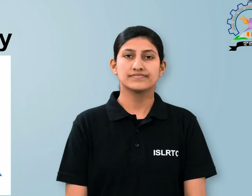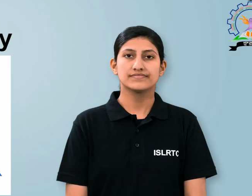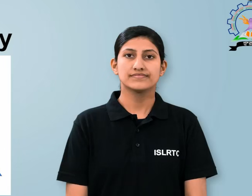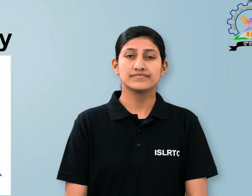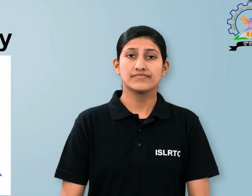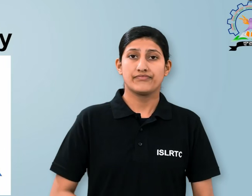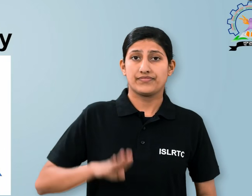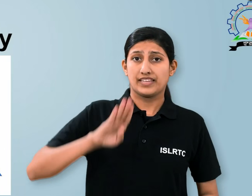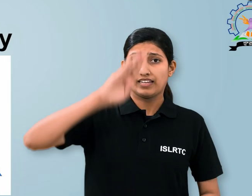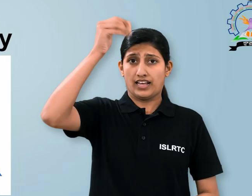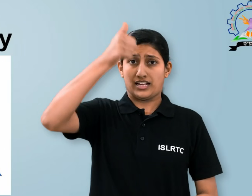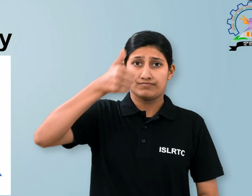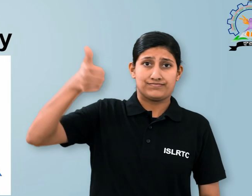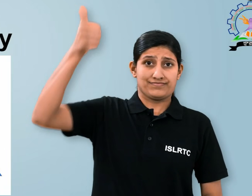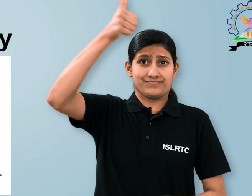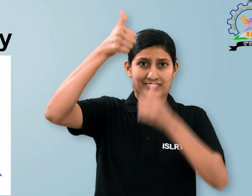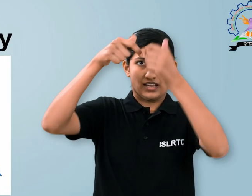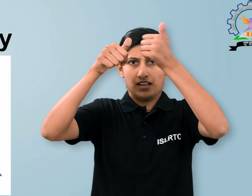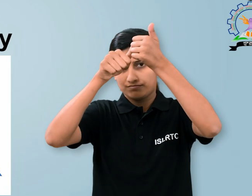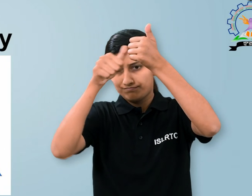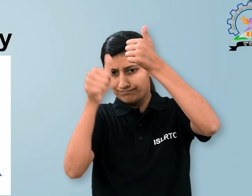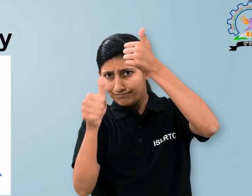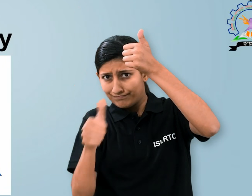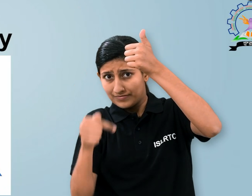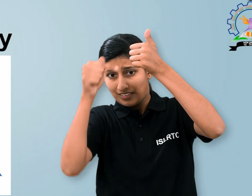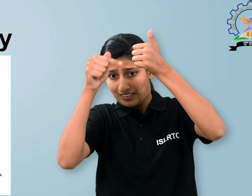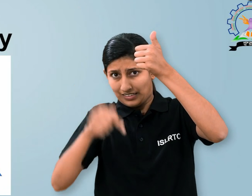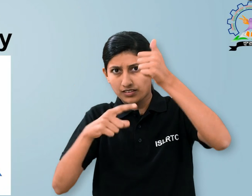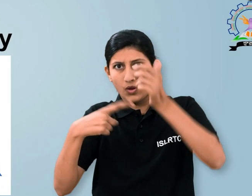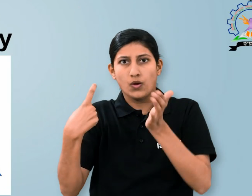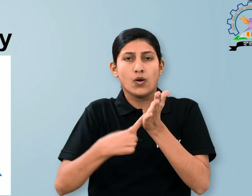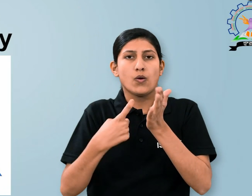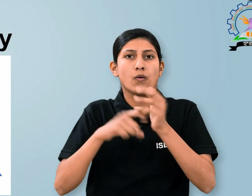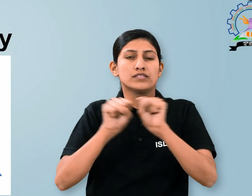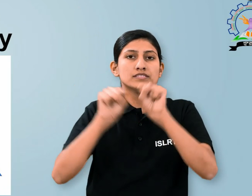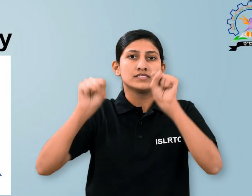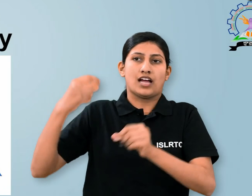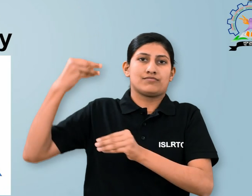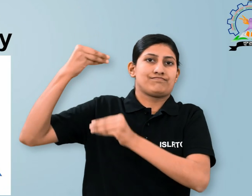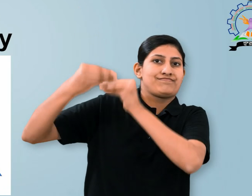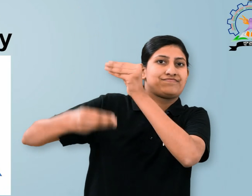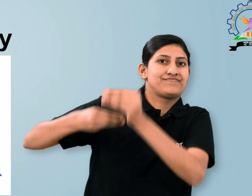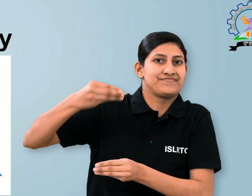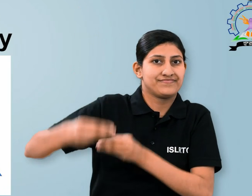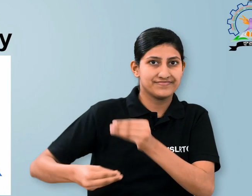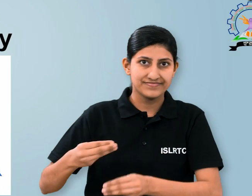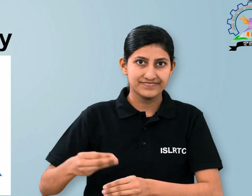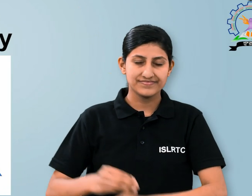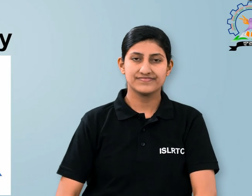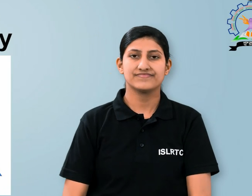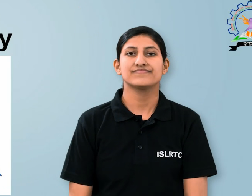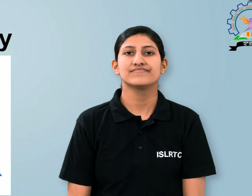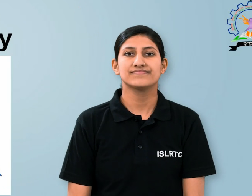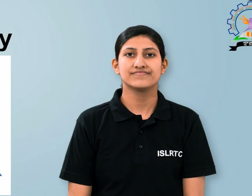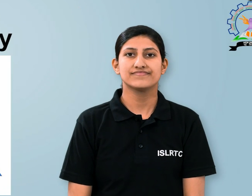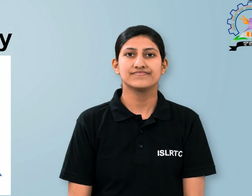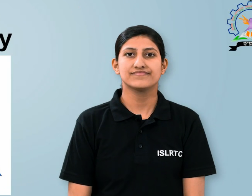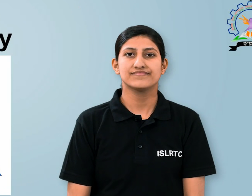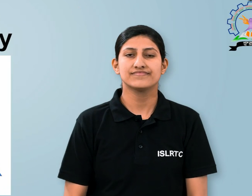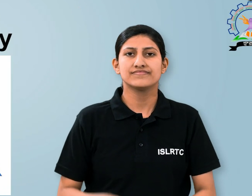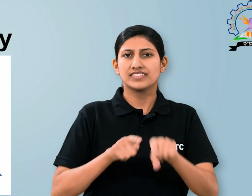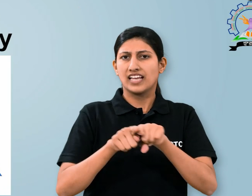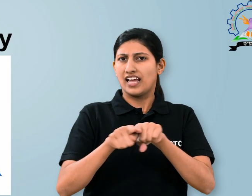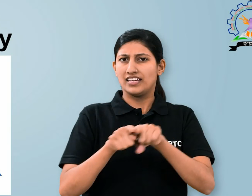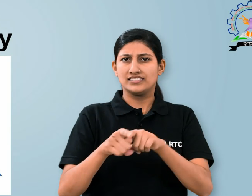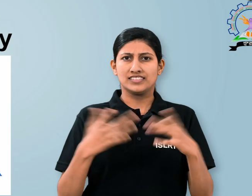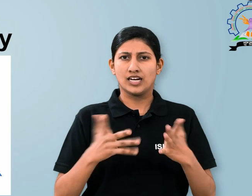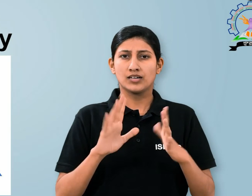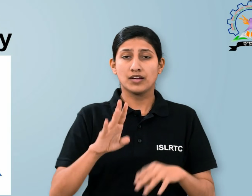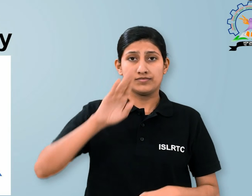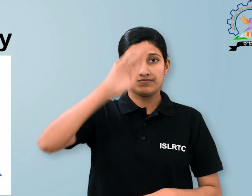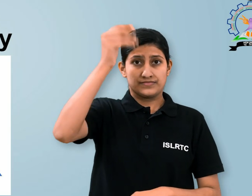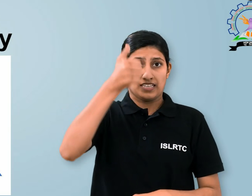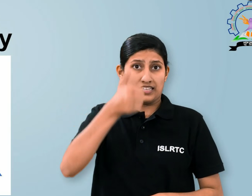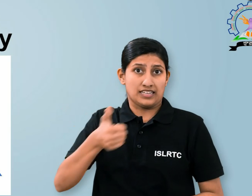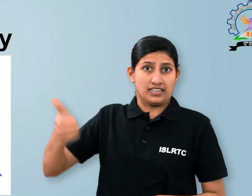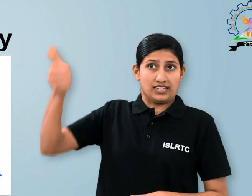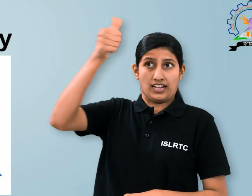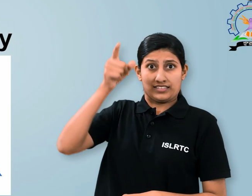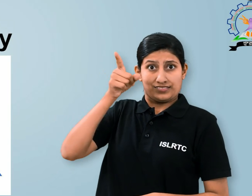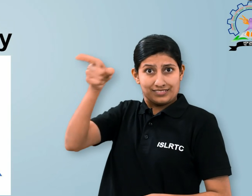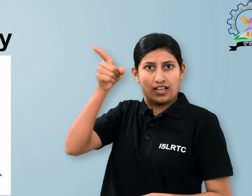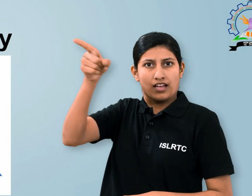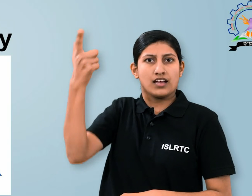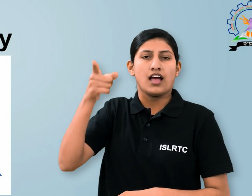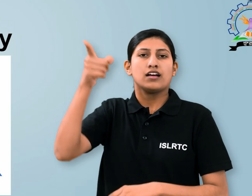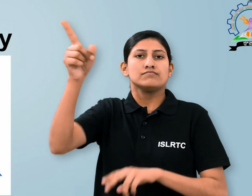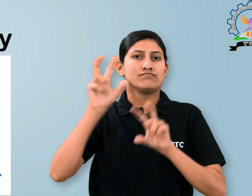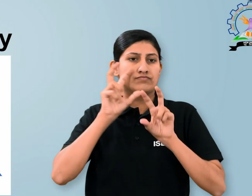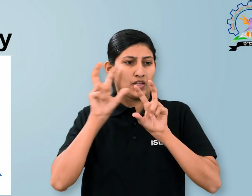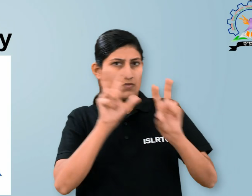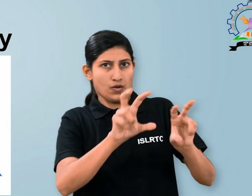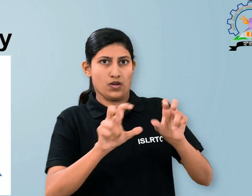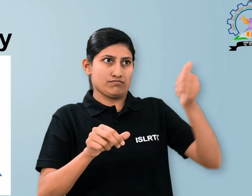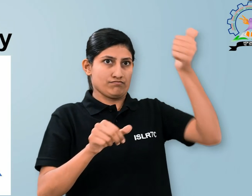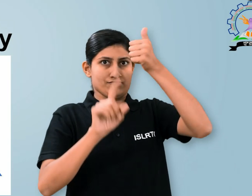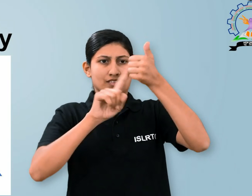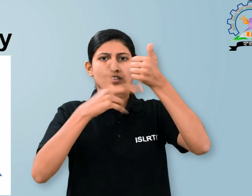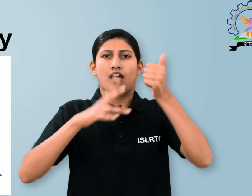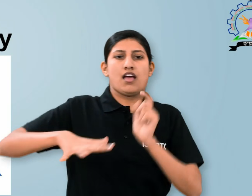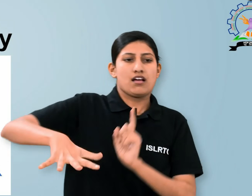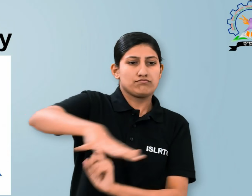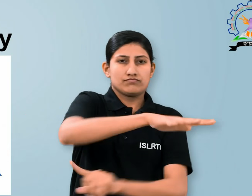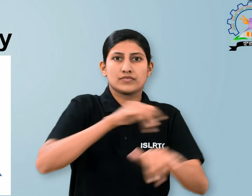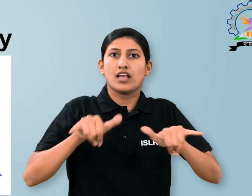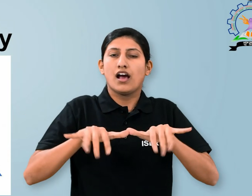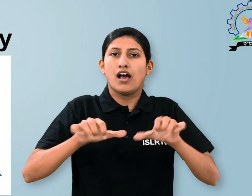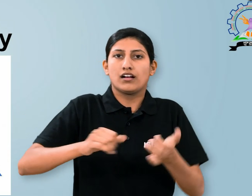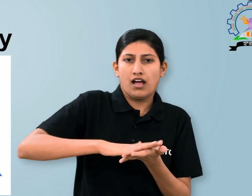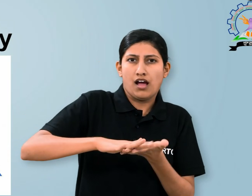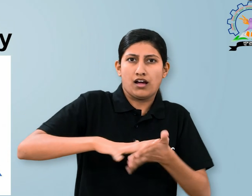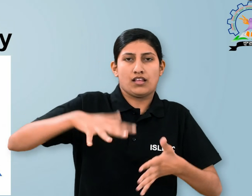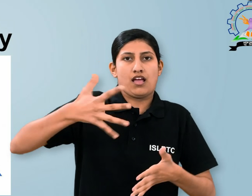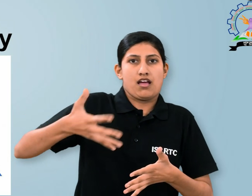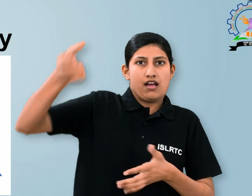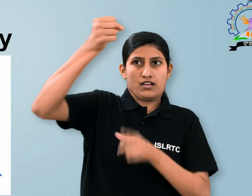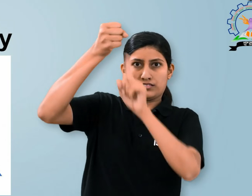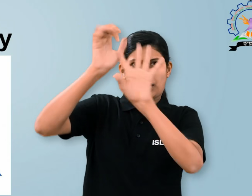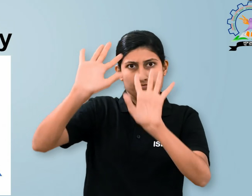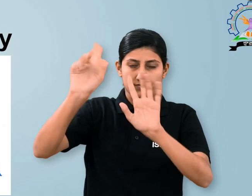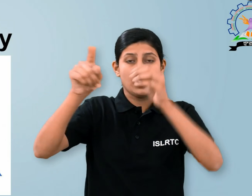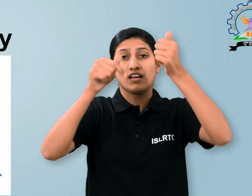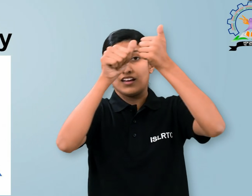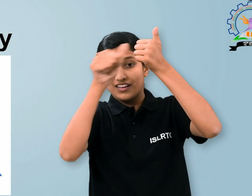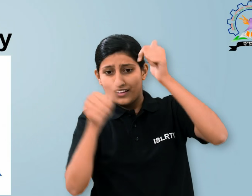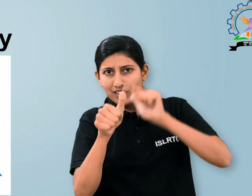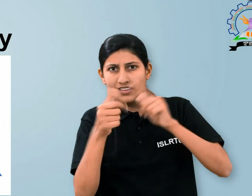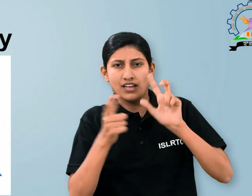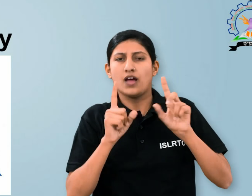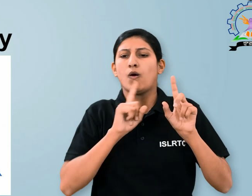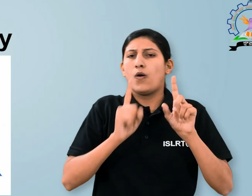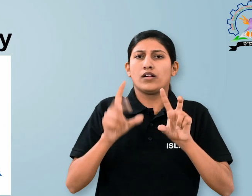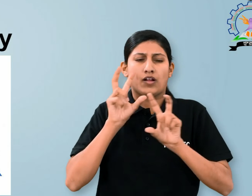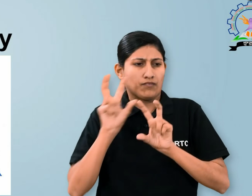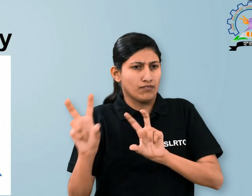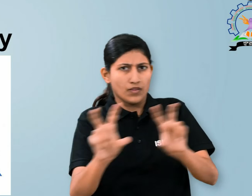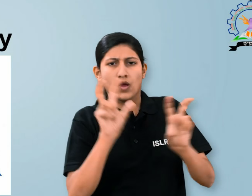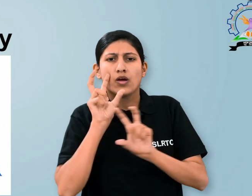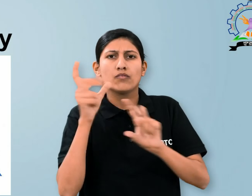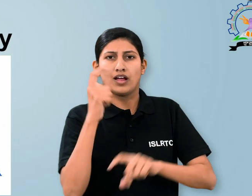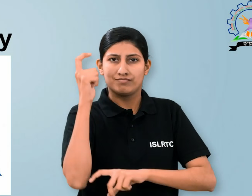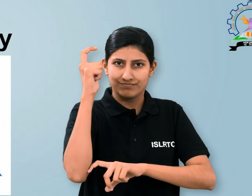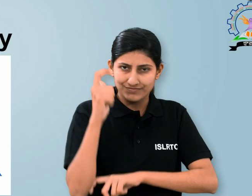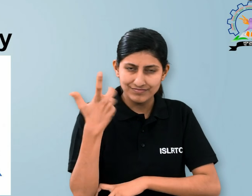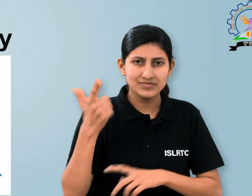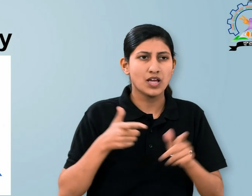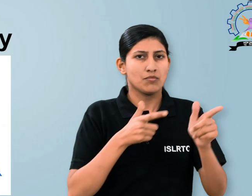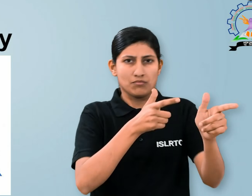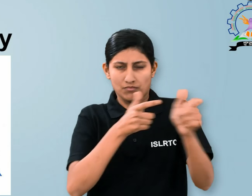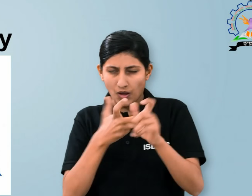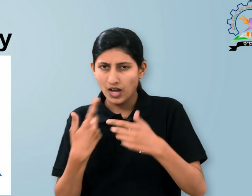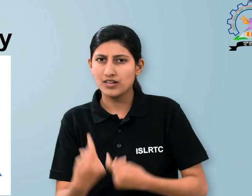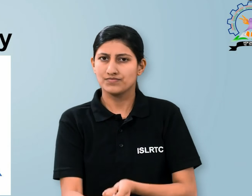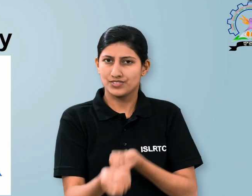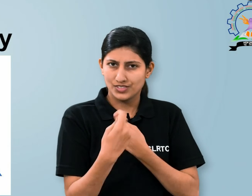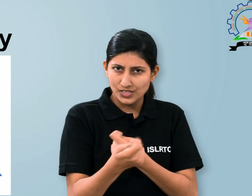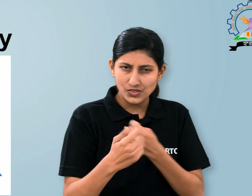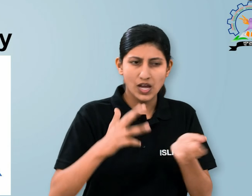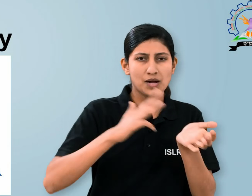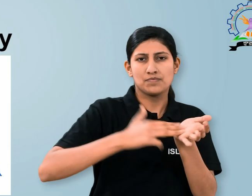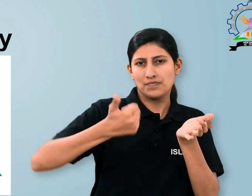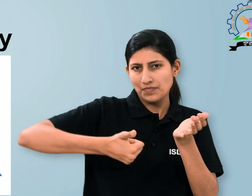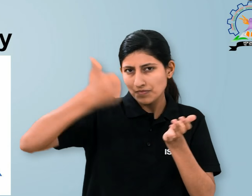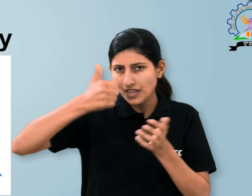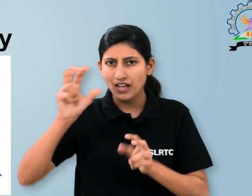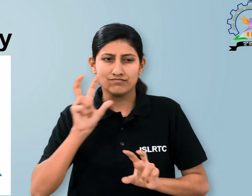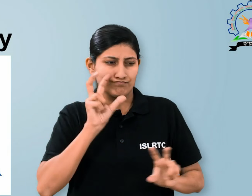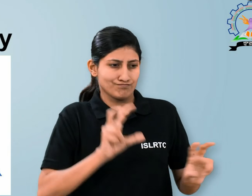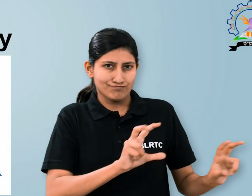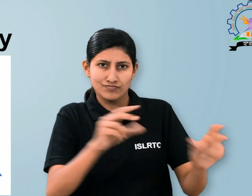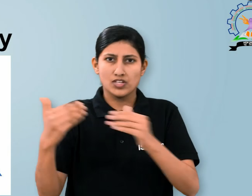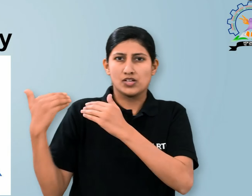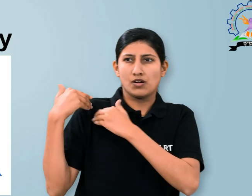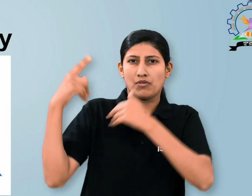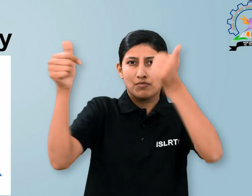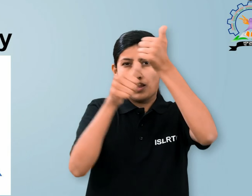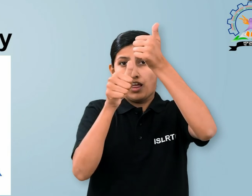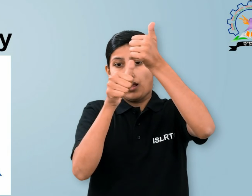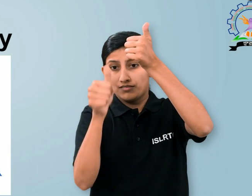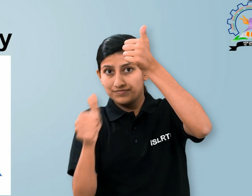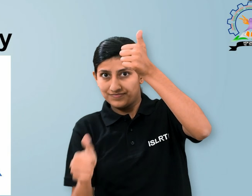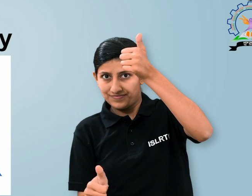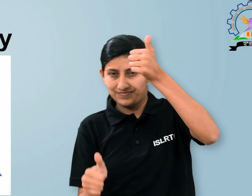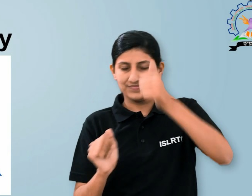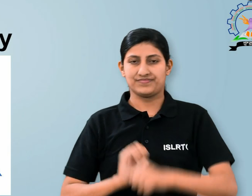Feudal Hierarchy The ranking system of the feudal system, with kings, lords, and serfs.